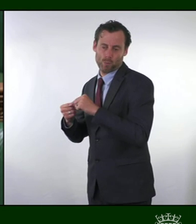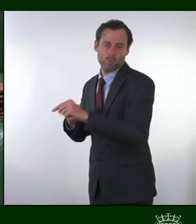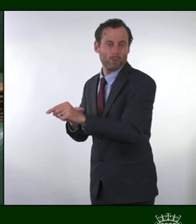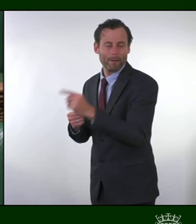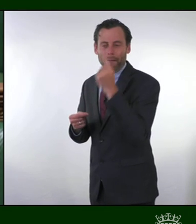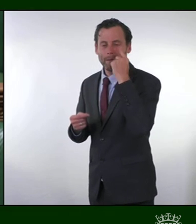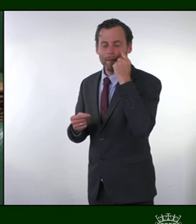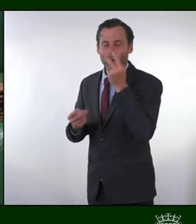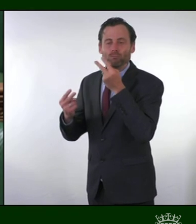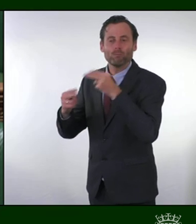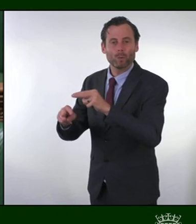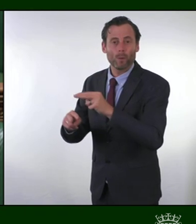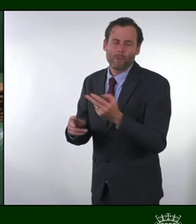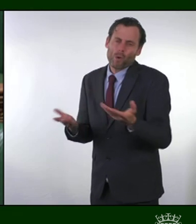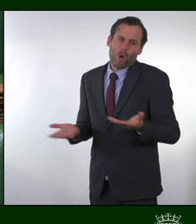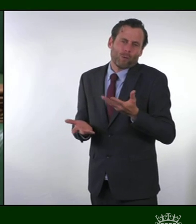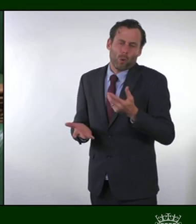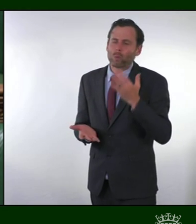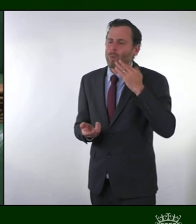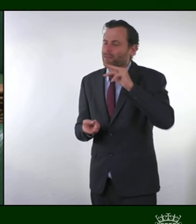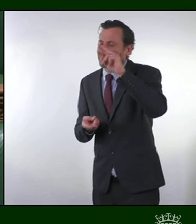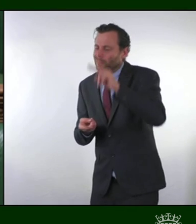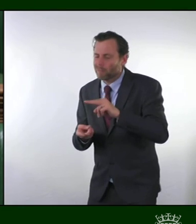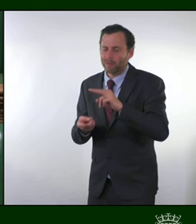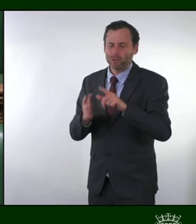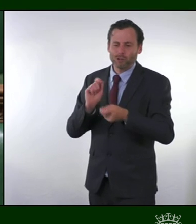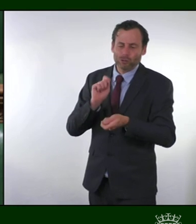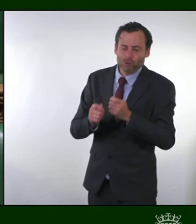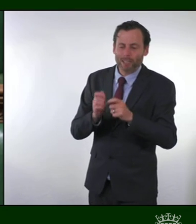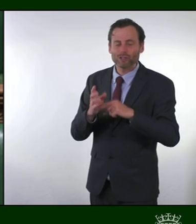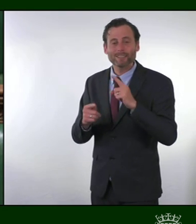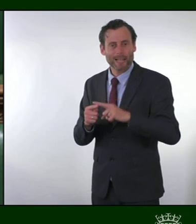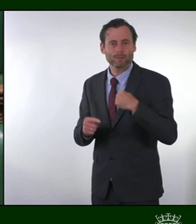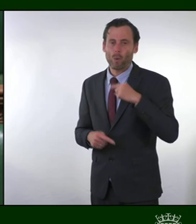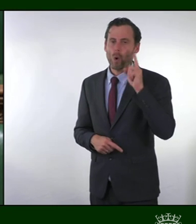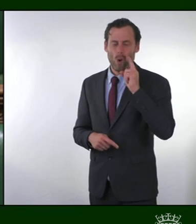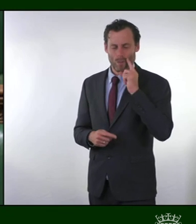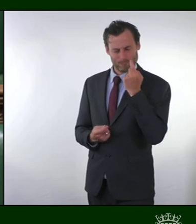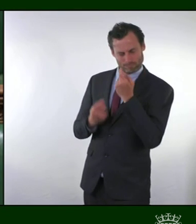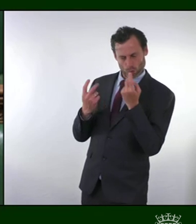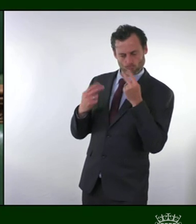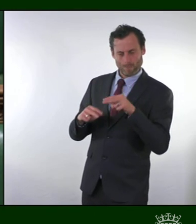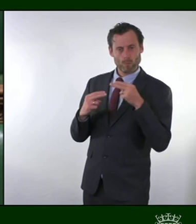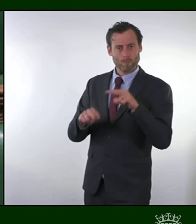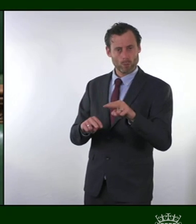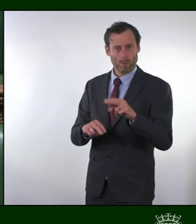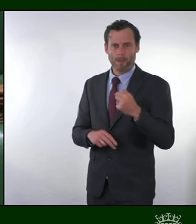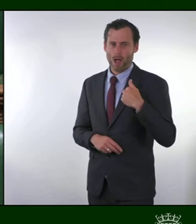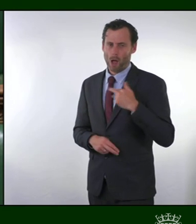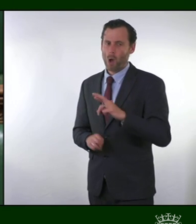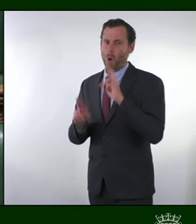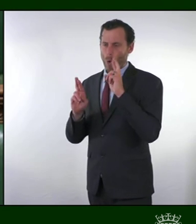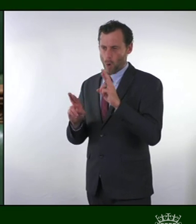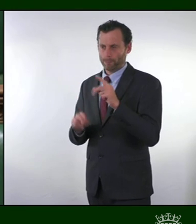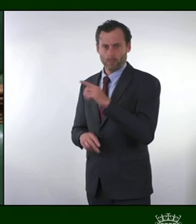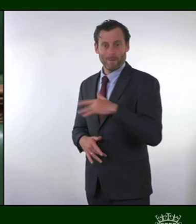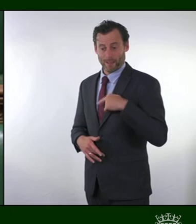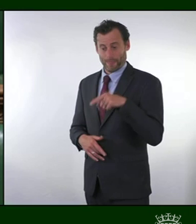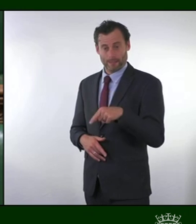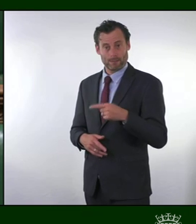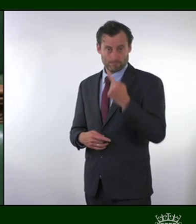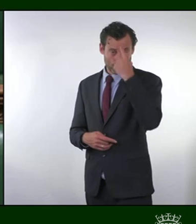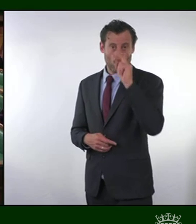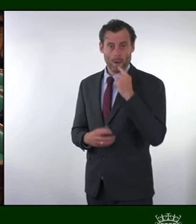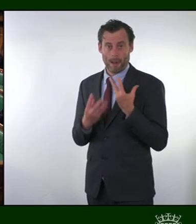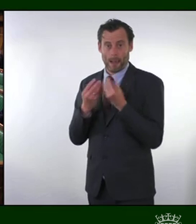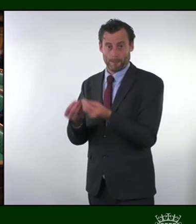I will happily bear all future tax suggestions in mind, but, in the short term, I hope that the right honourable Gentleman’s constituents and businesses get the boost in confidence and demand that they will need.